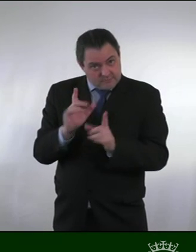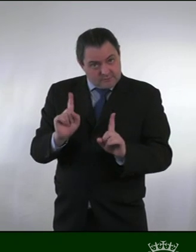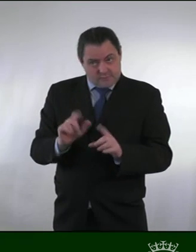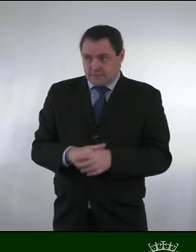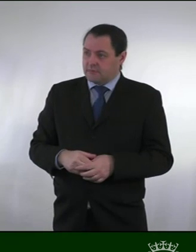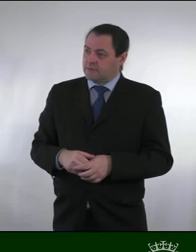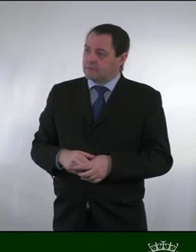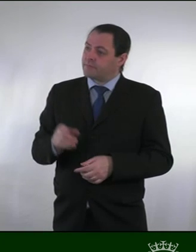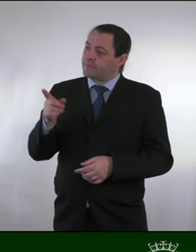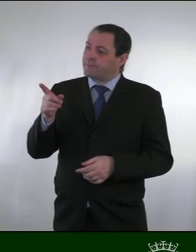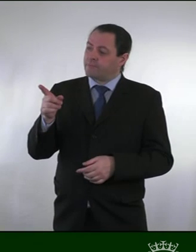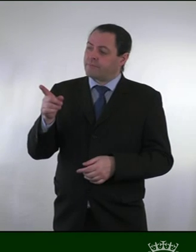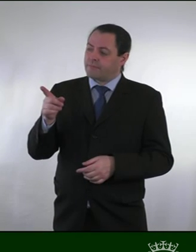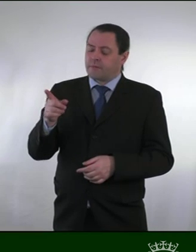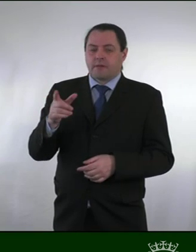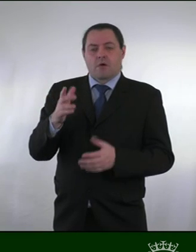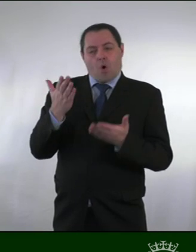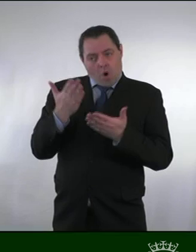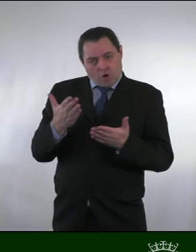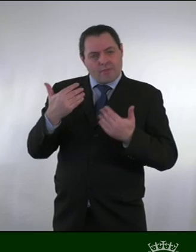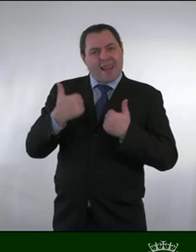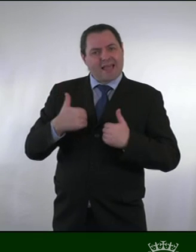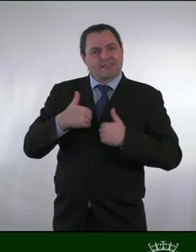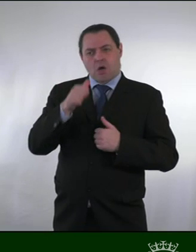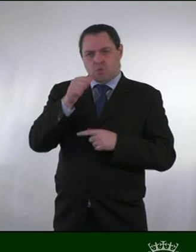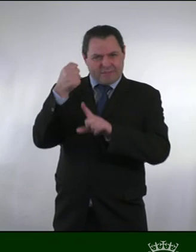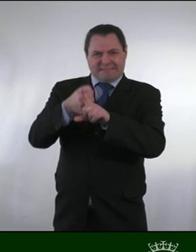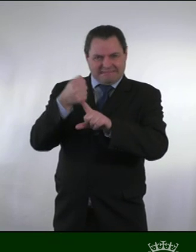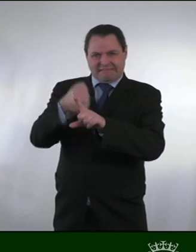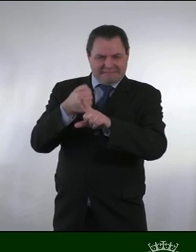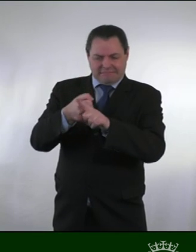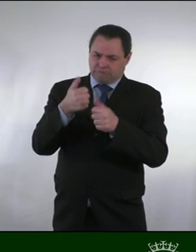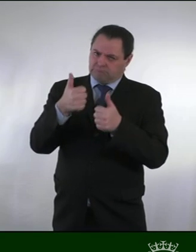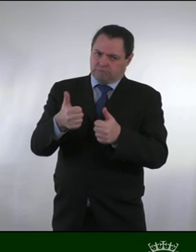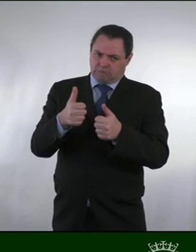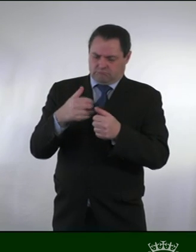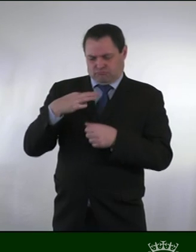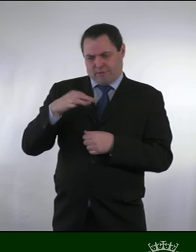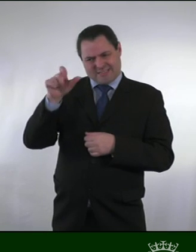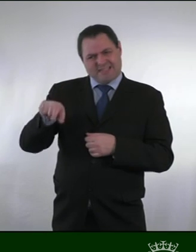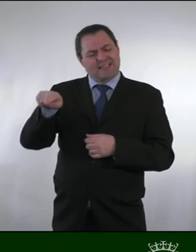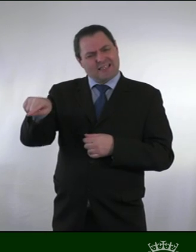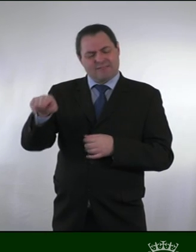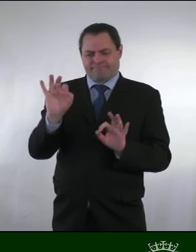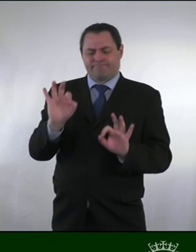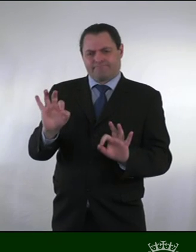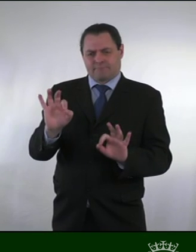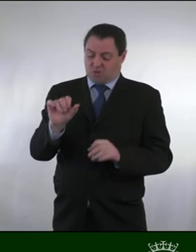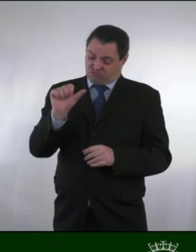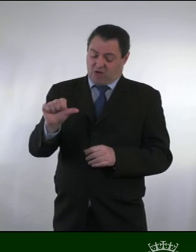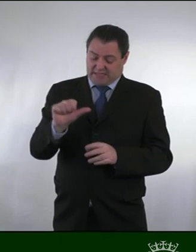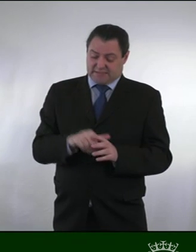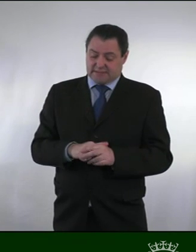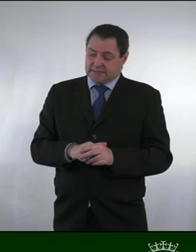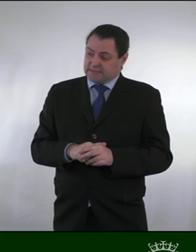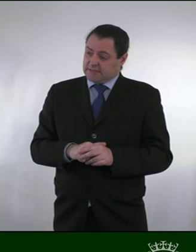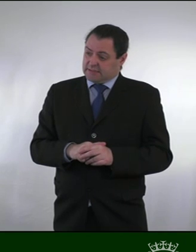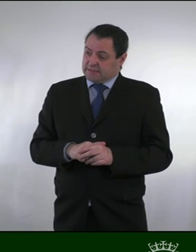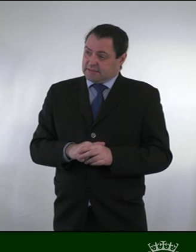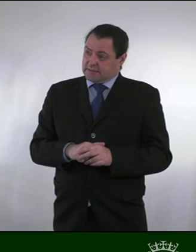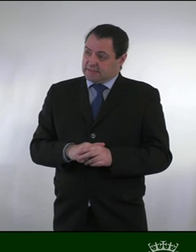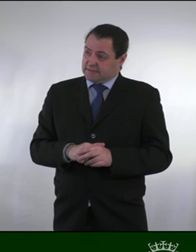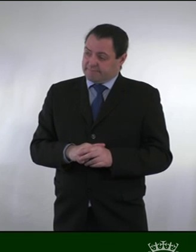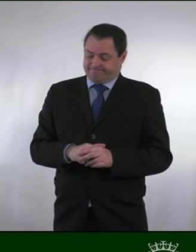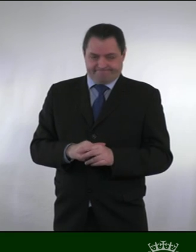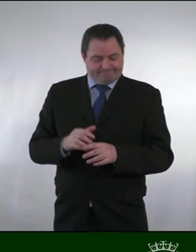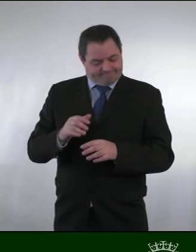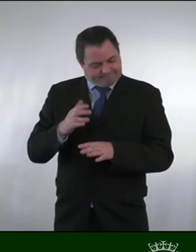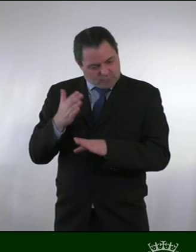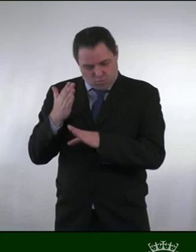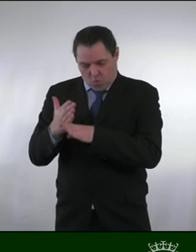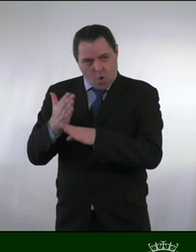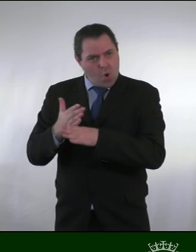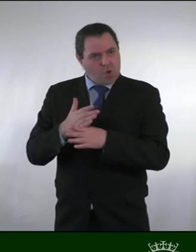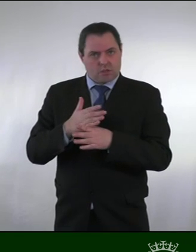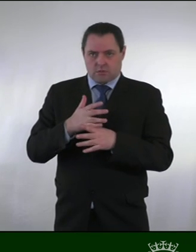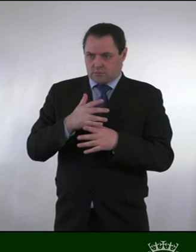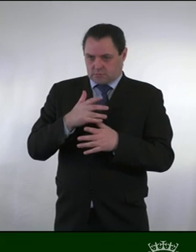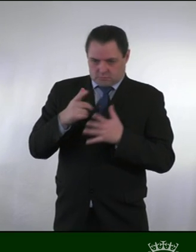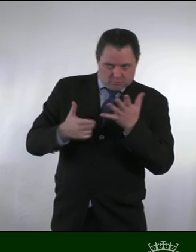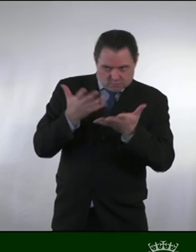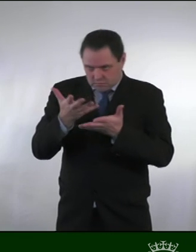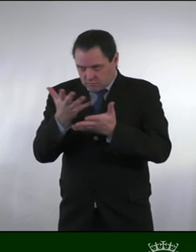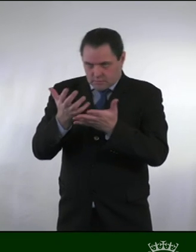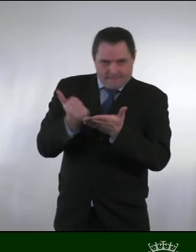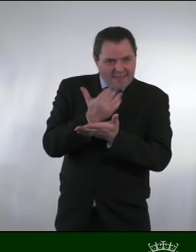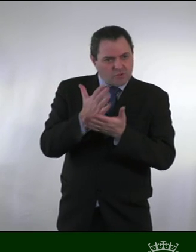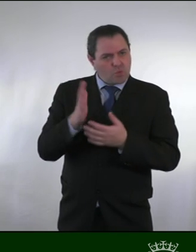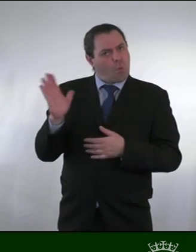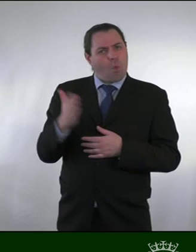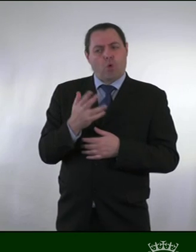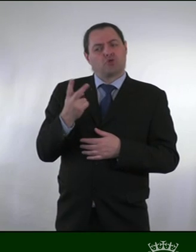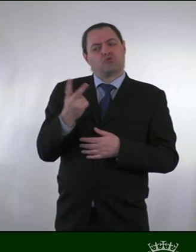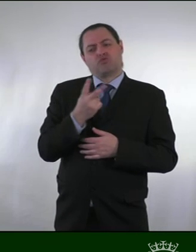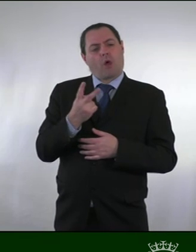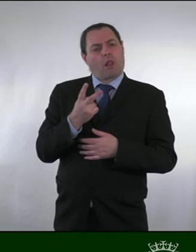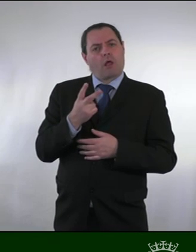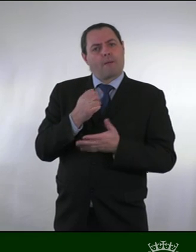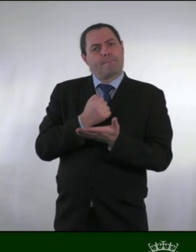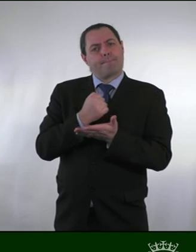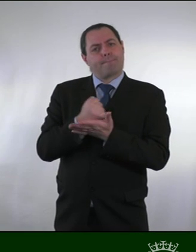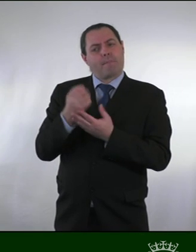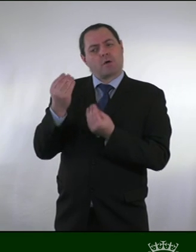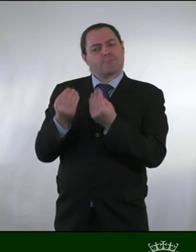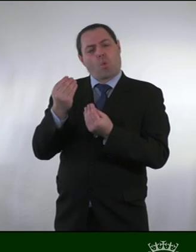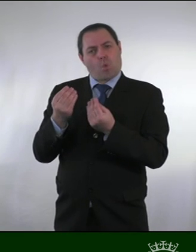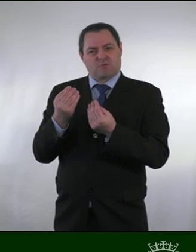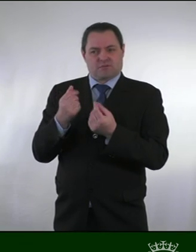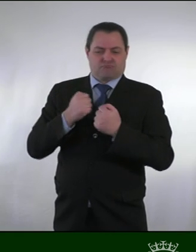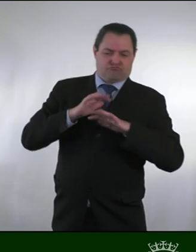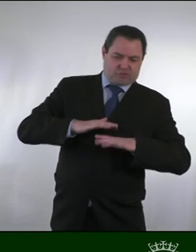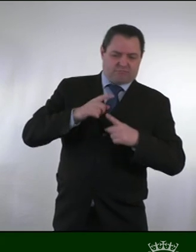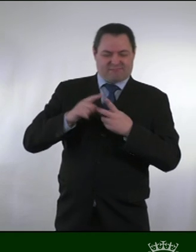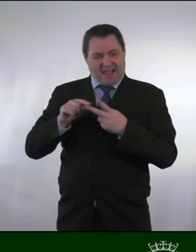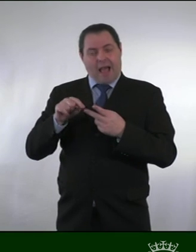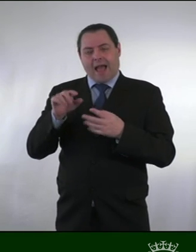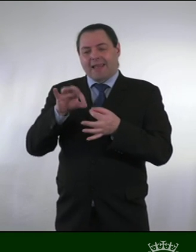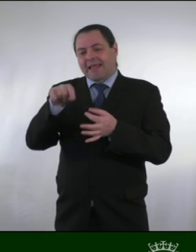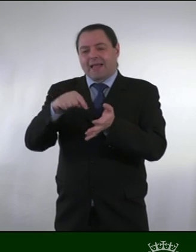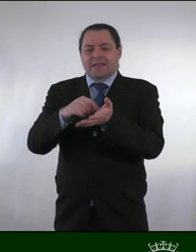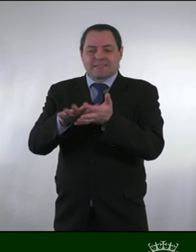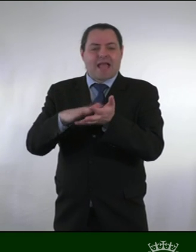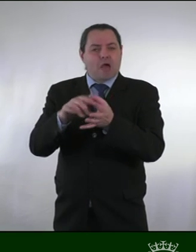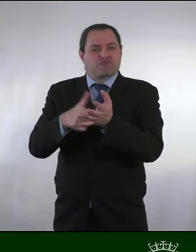I can tell the honourable Lady, who I know has campaigned hard and well on behalf of her constituent, and quite rightly, that we are working virtually round the clock to secure the release of all the dual nationals that concern us in Tehran.